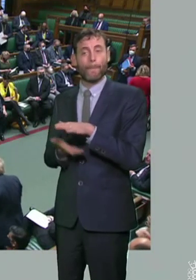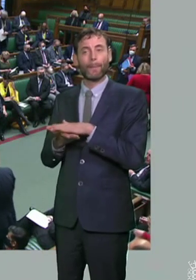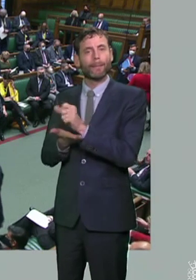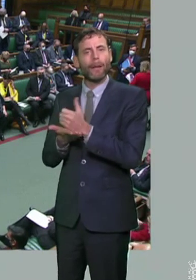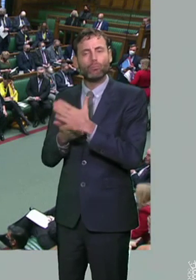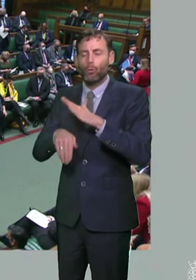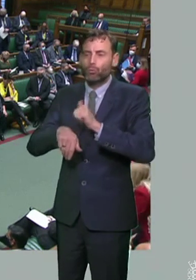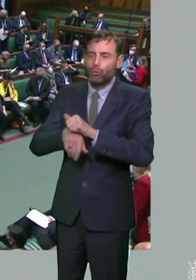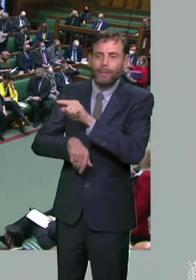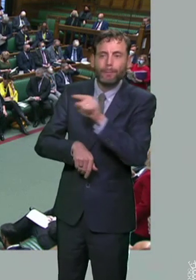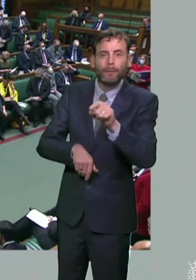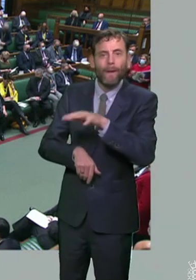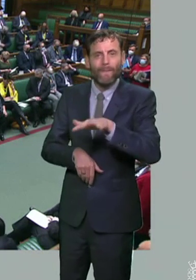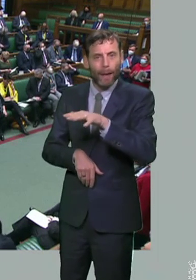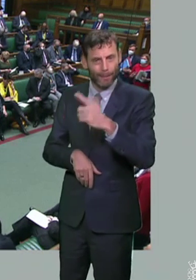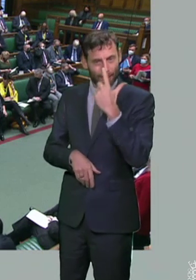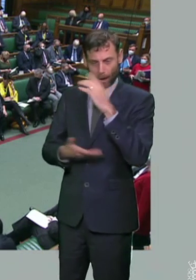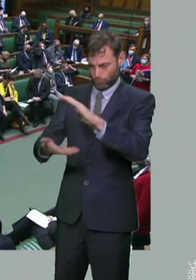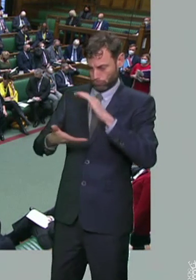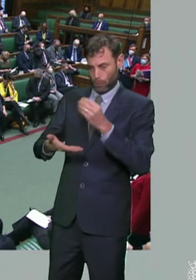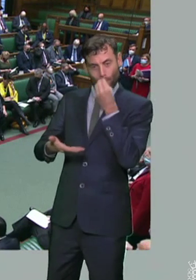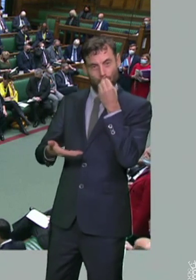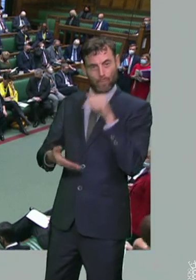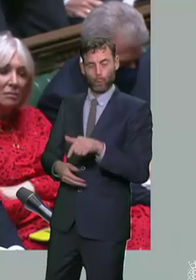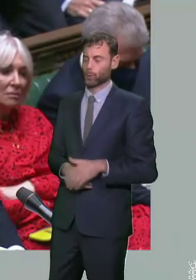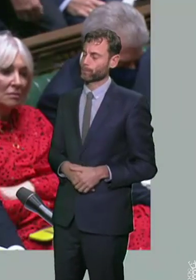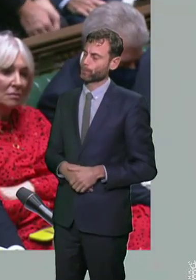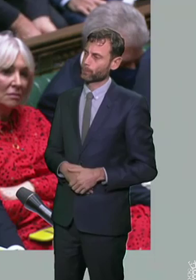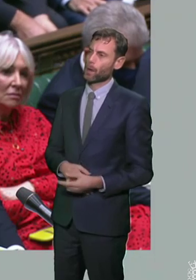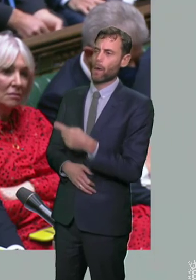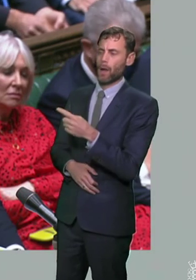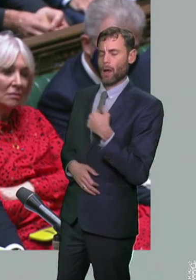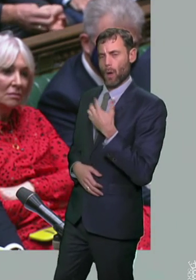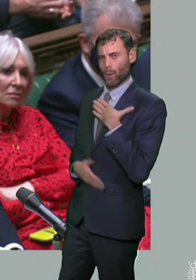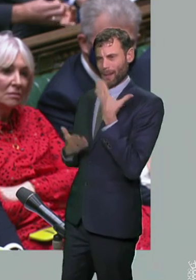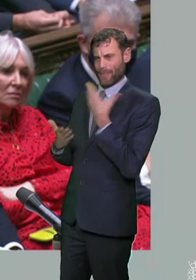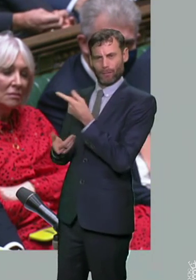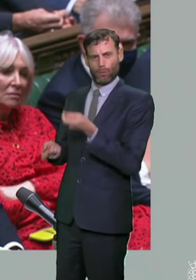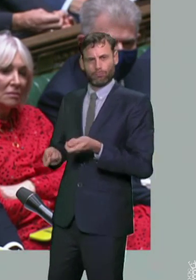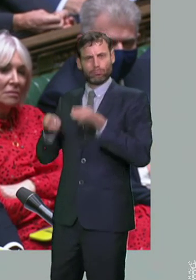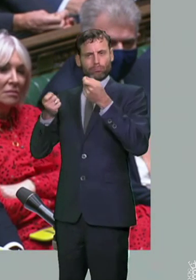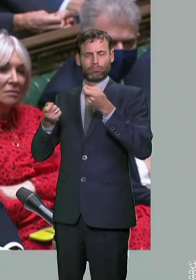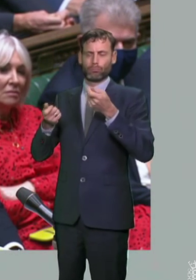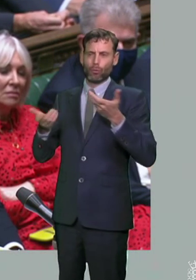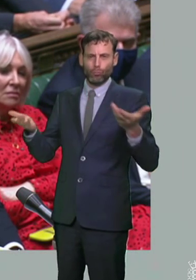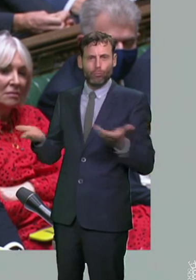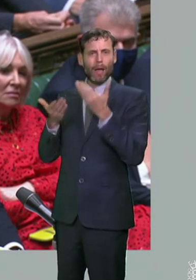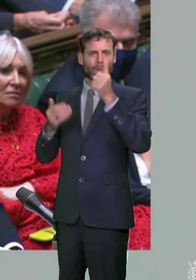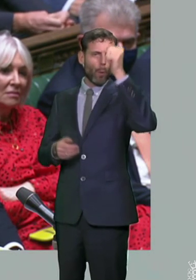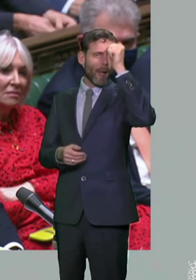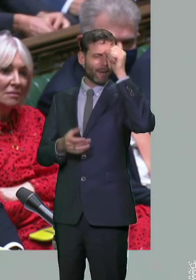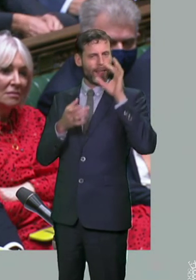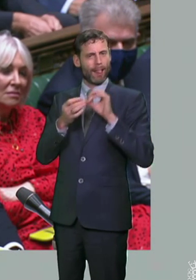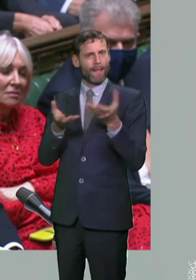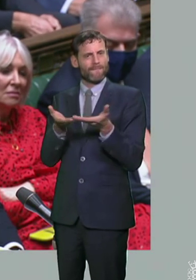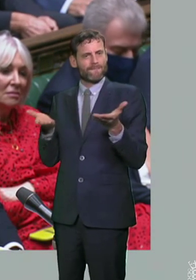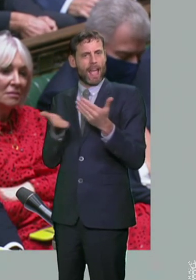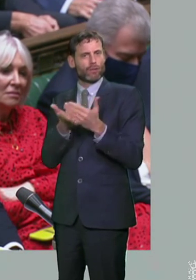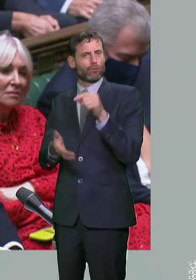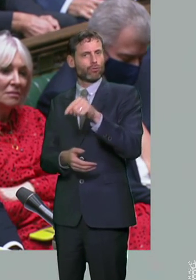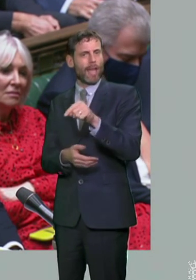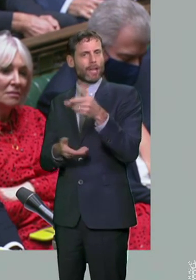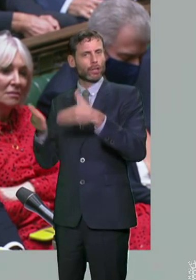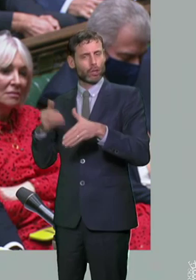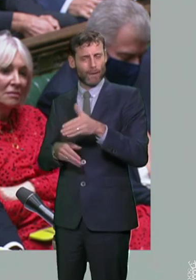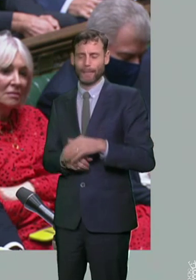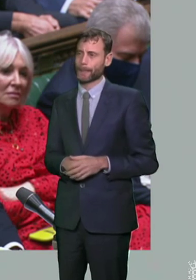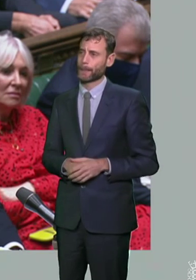I thank the honourable Lady for raising FareShare and I thank it for what it is doing to support people this winter, and indeed at all times.